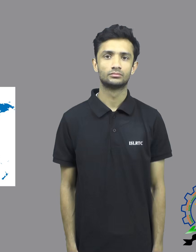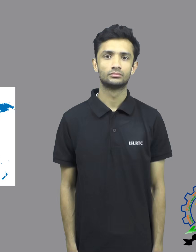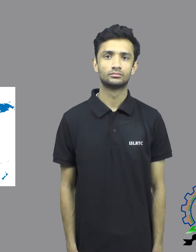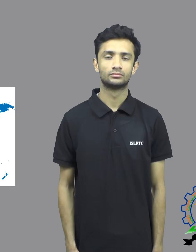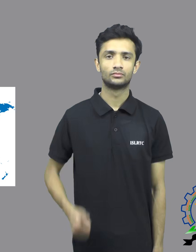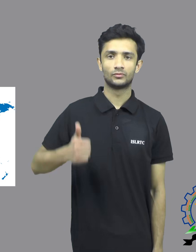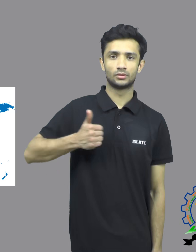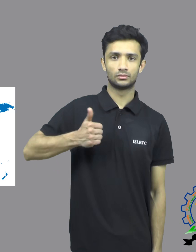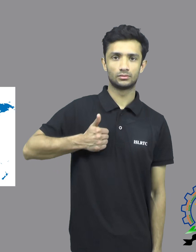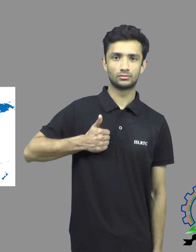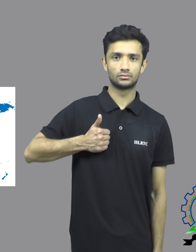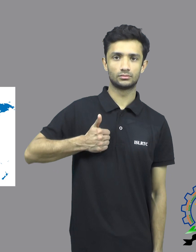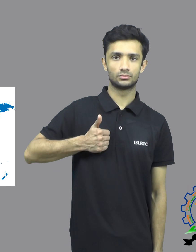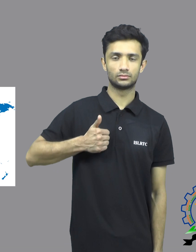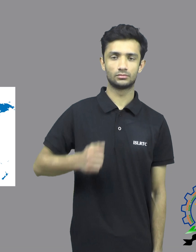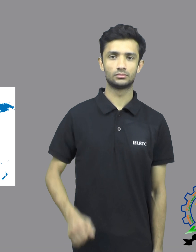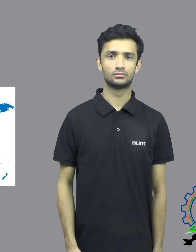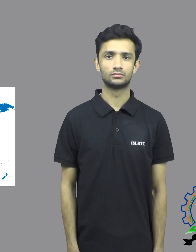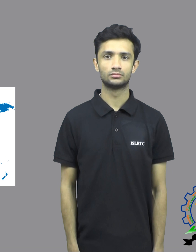Canada